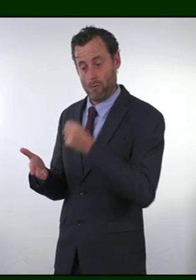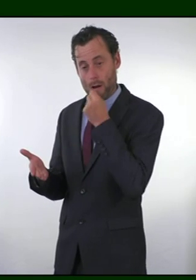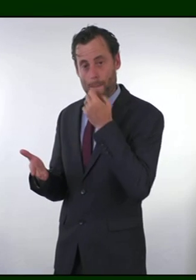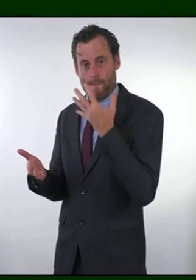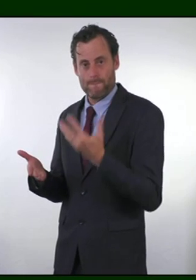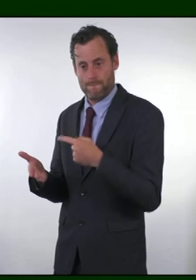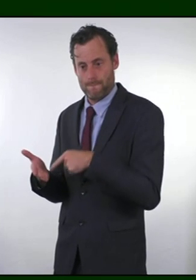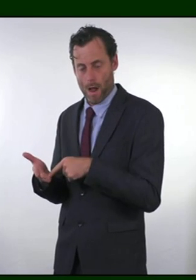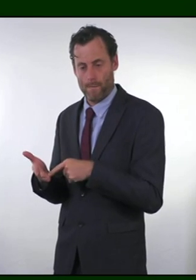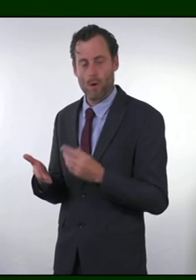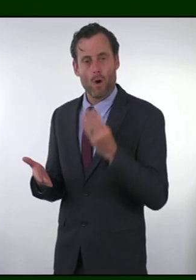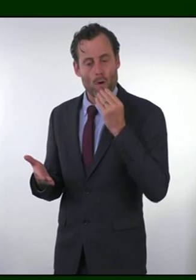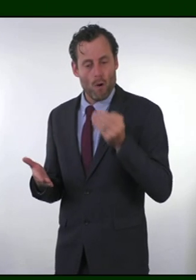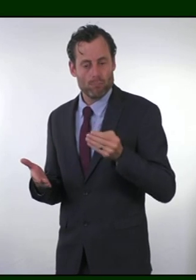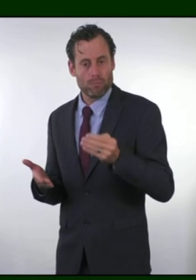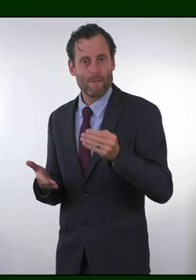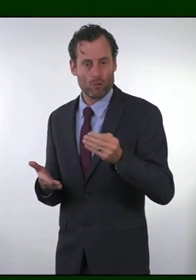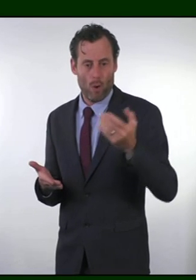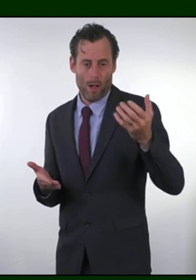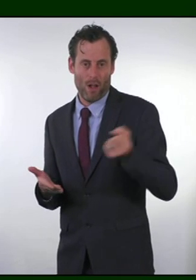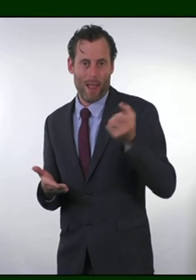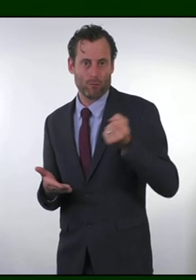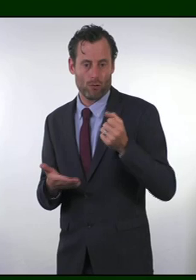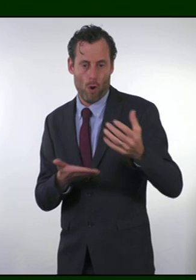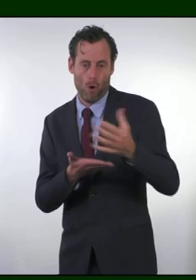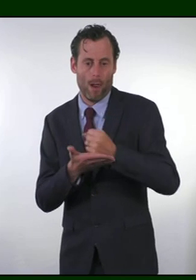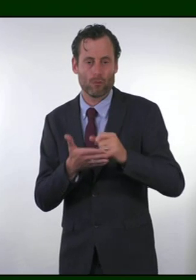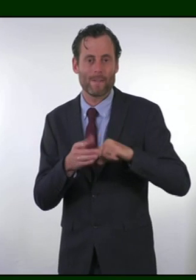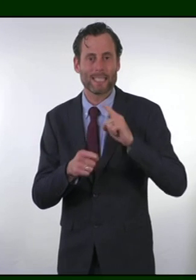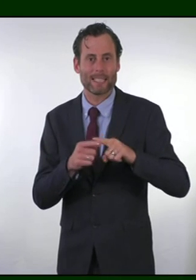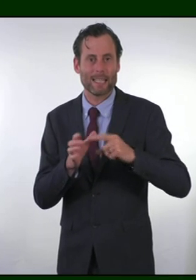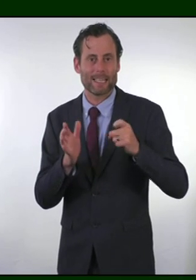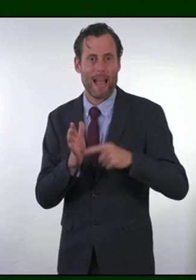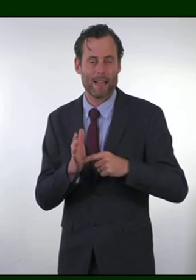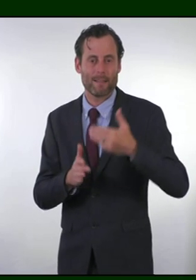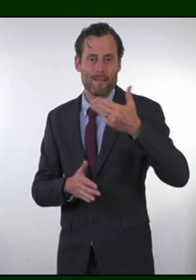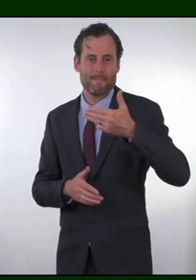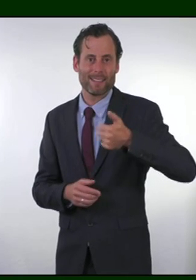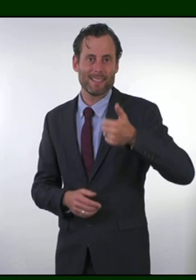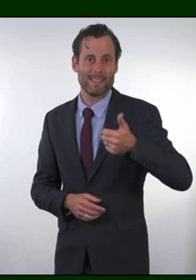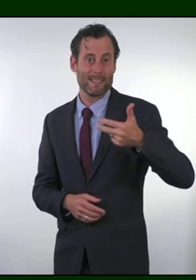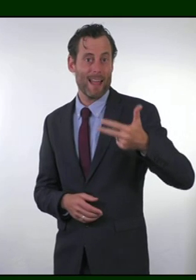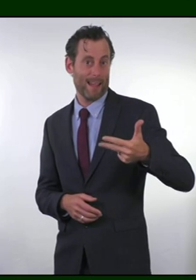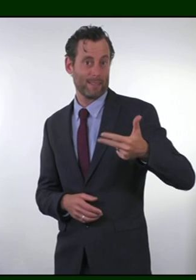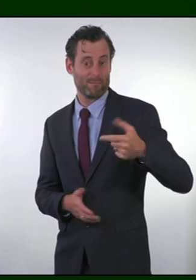of the Provisional Collection of Taxes Act 1968.